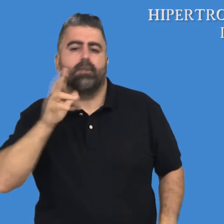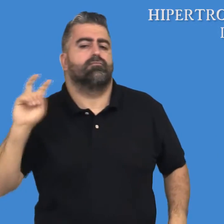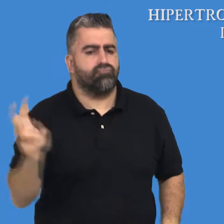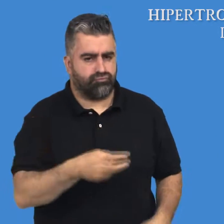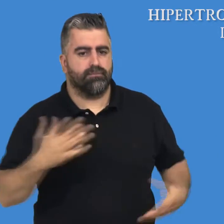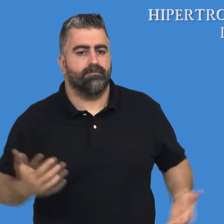etc